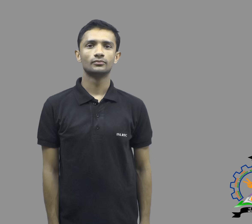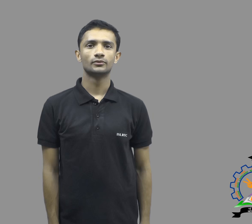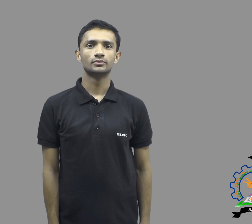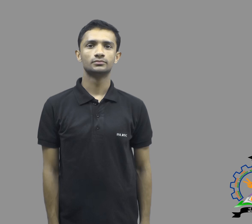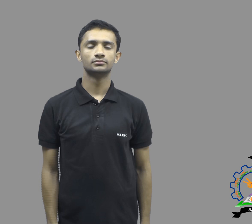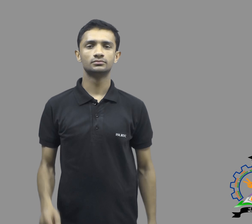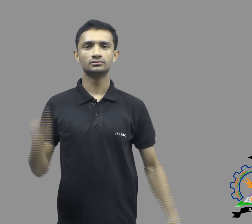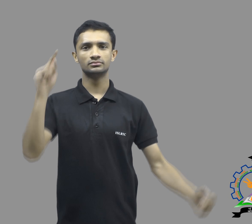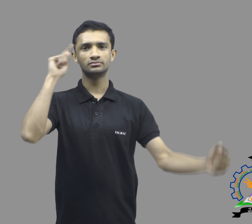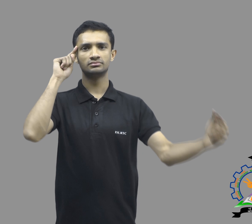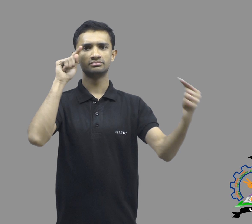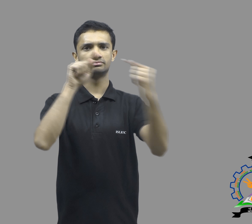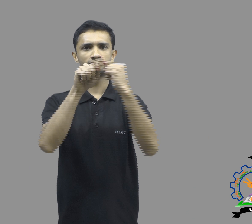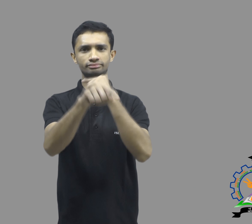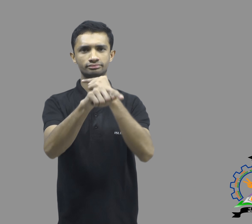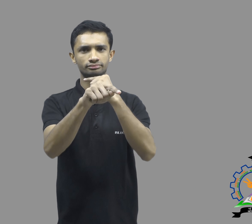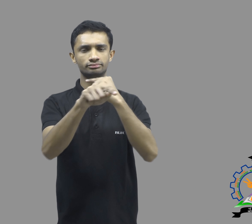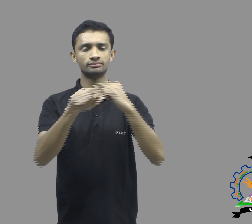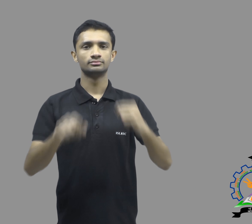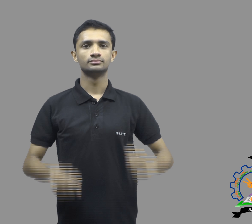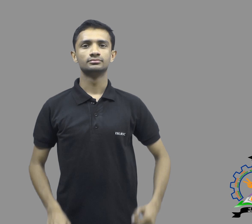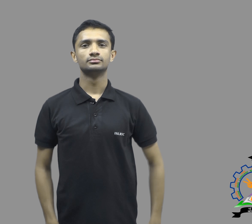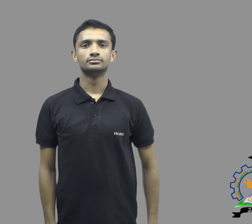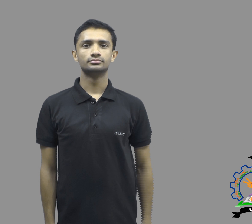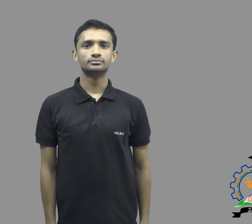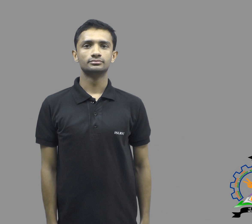Disagree Dissent